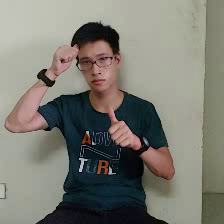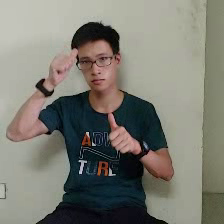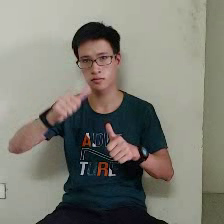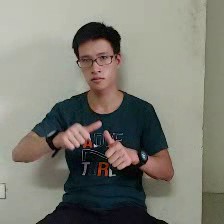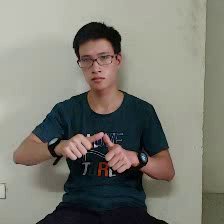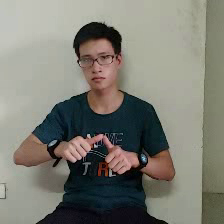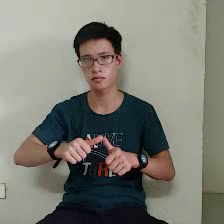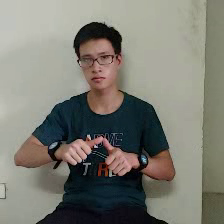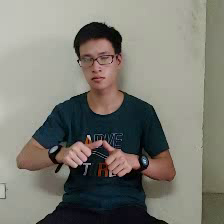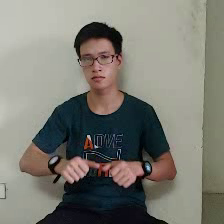Nhớ